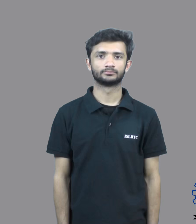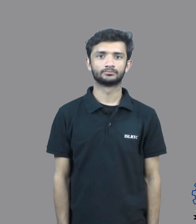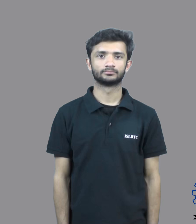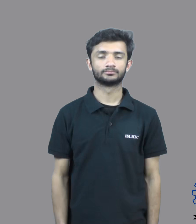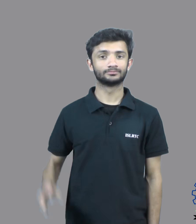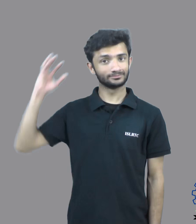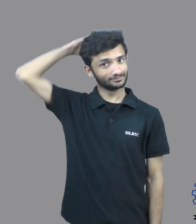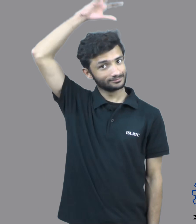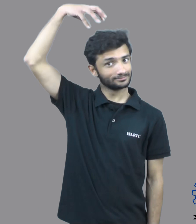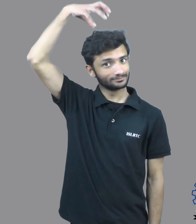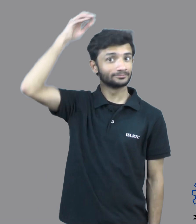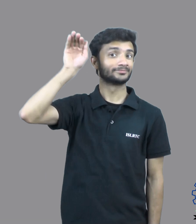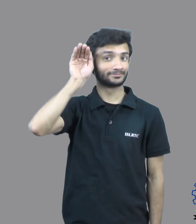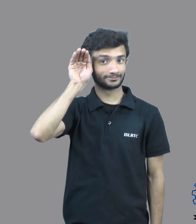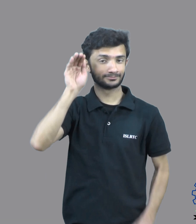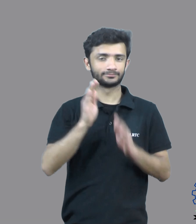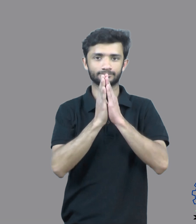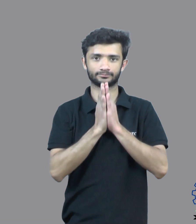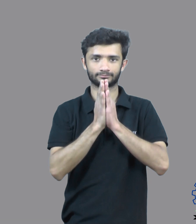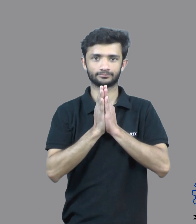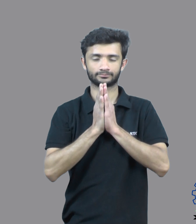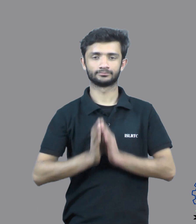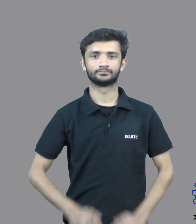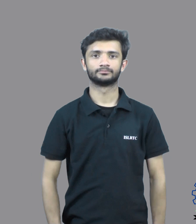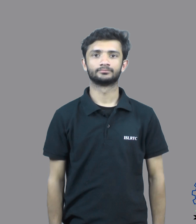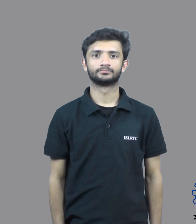Shiva